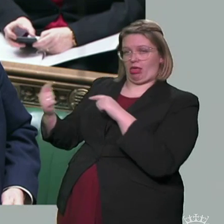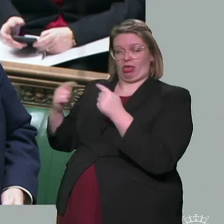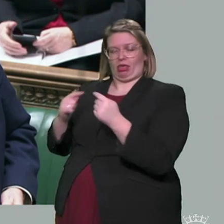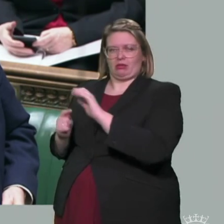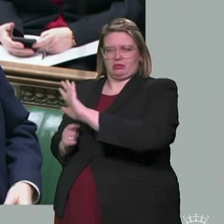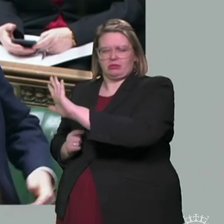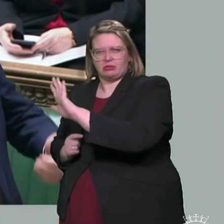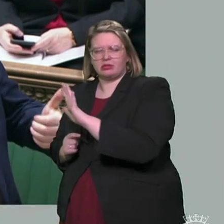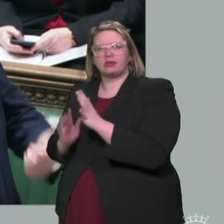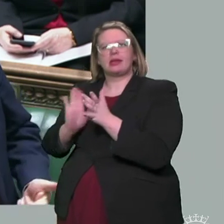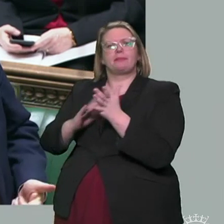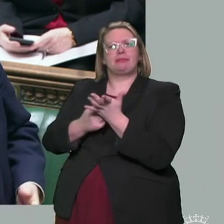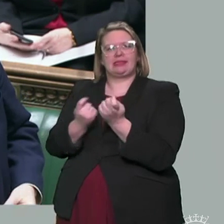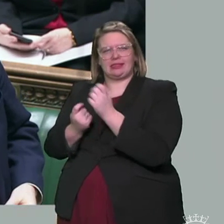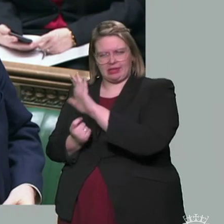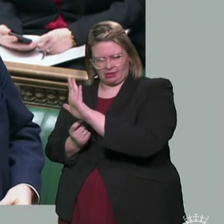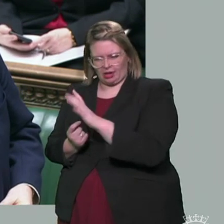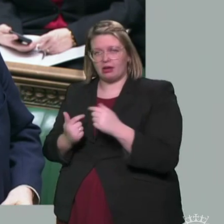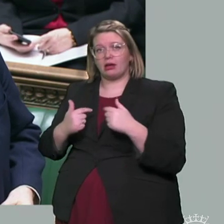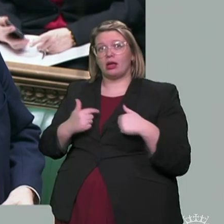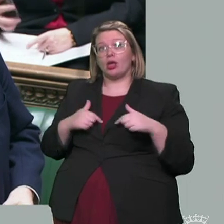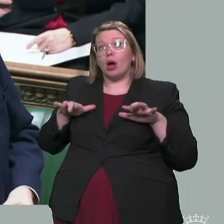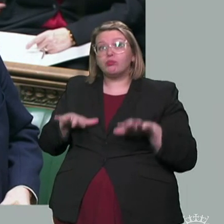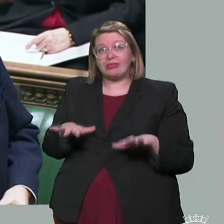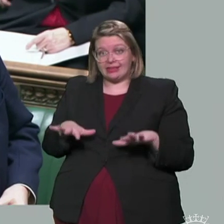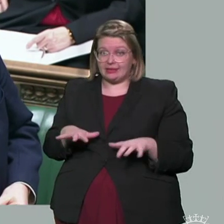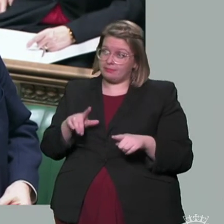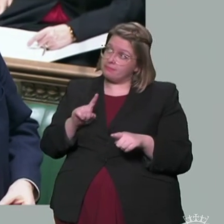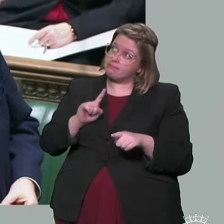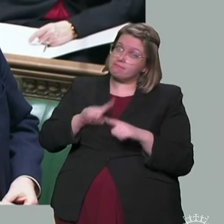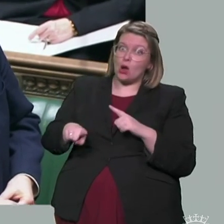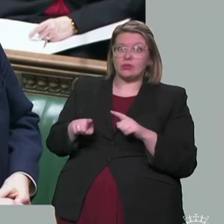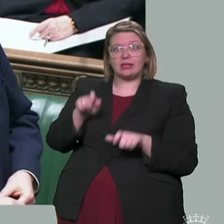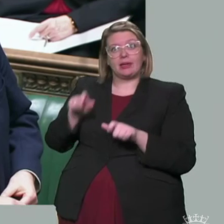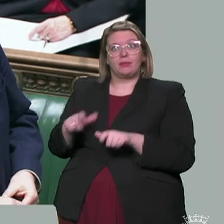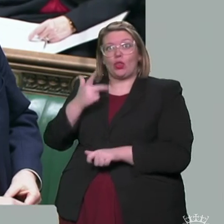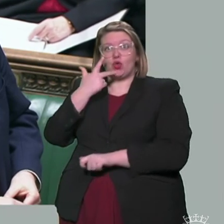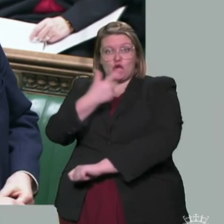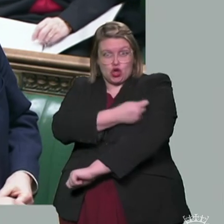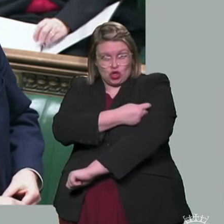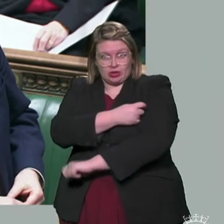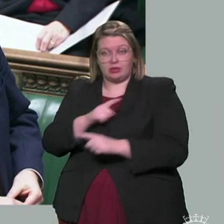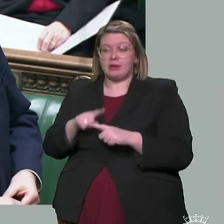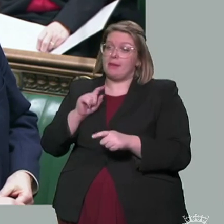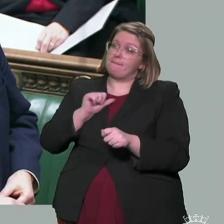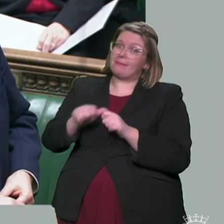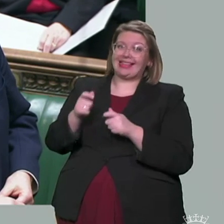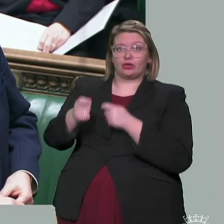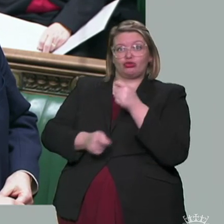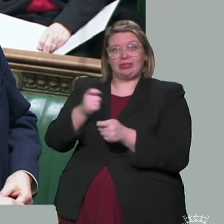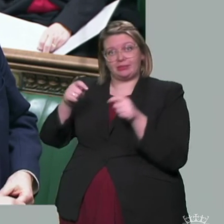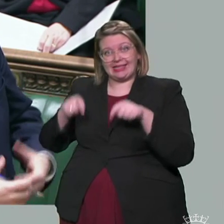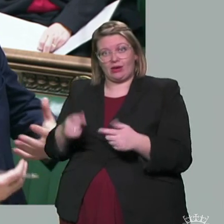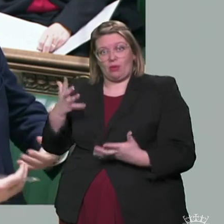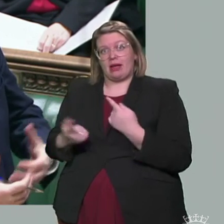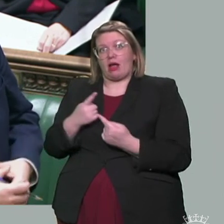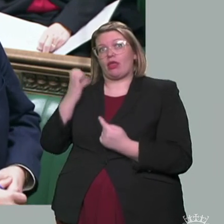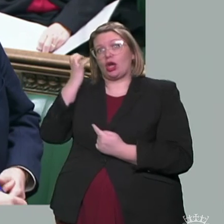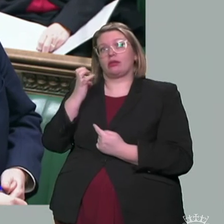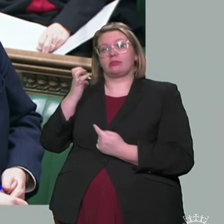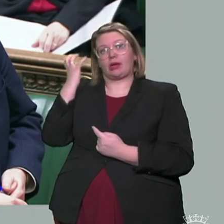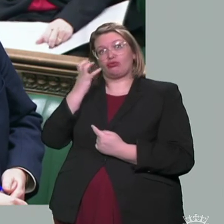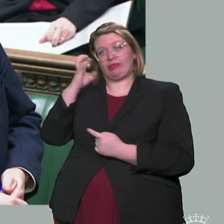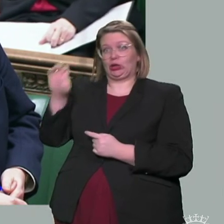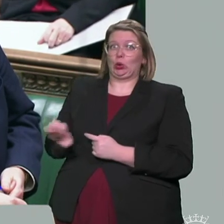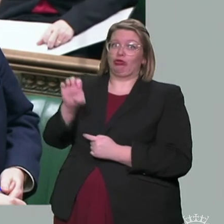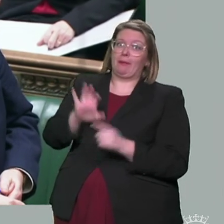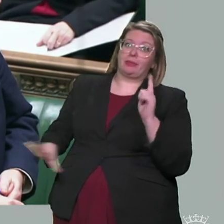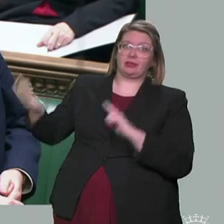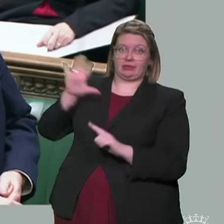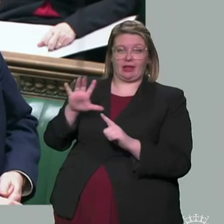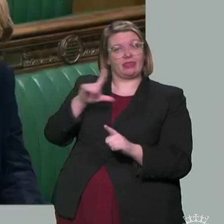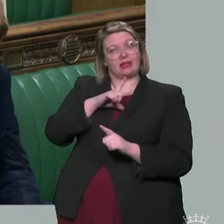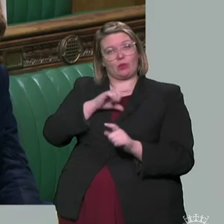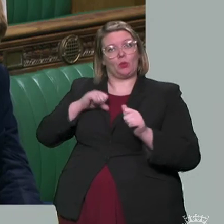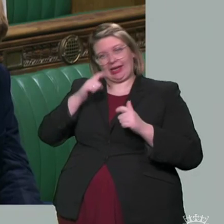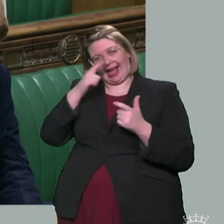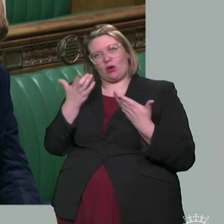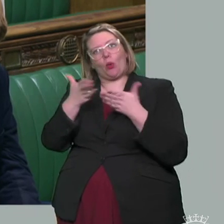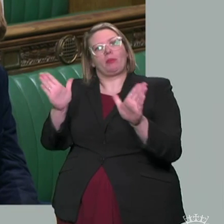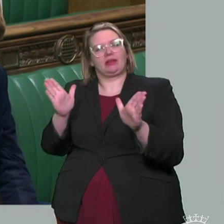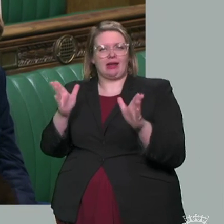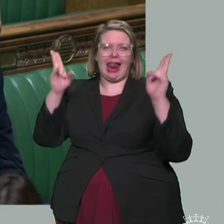It is because we are the most boosted and the most tested, and because we have the most antivirals of any European country, that we are able also to be the most open.